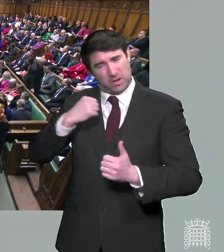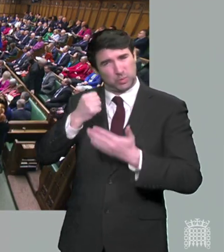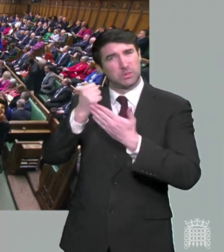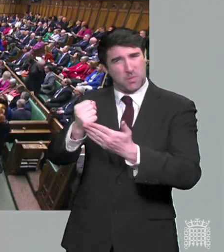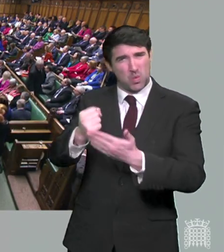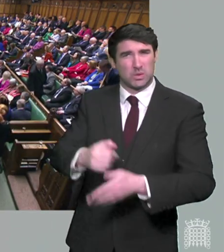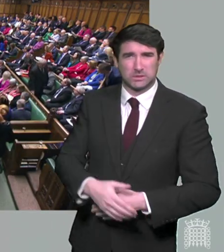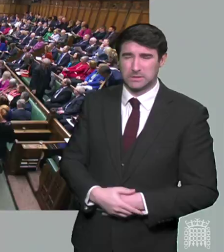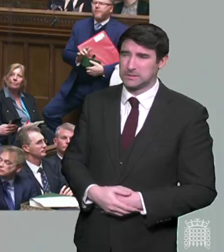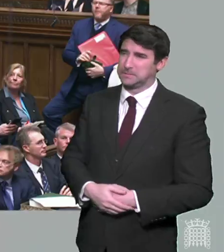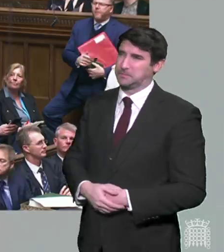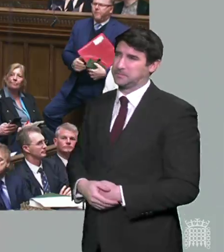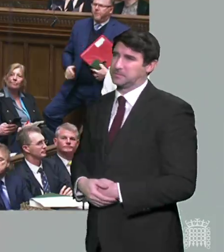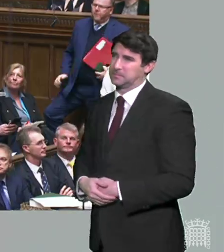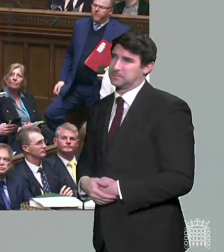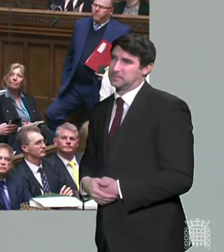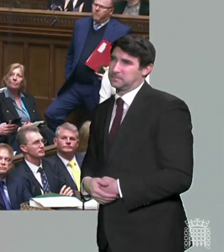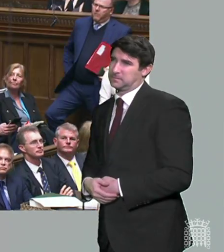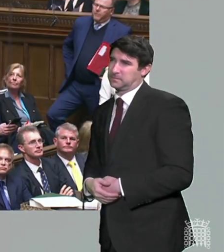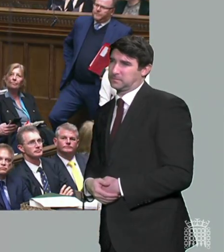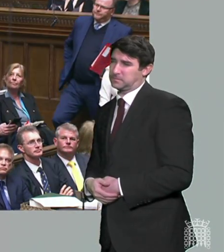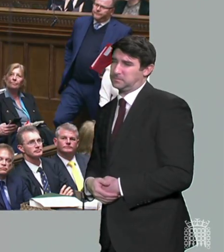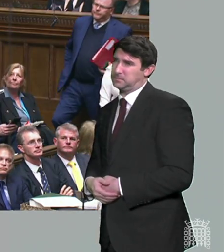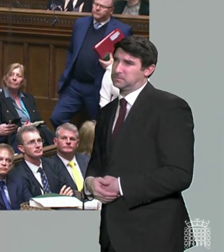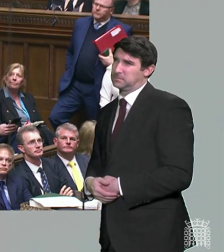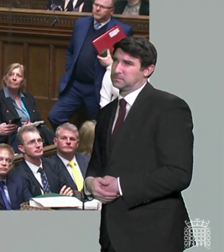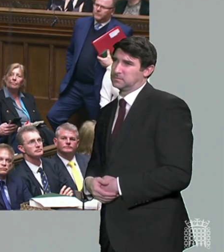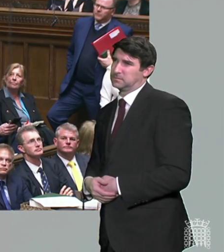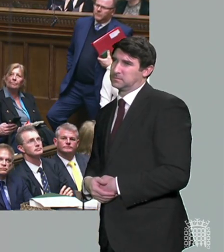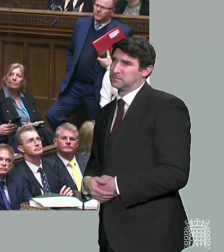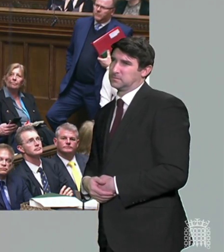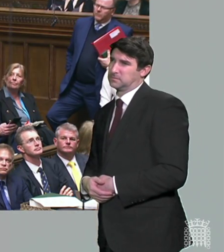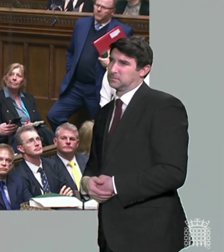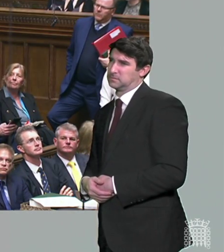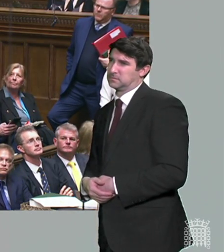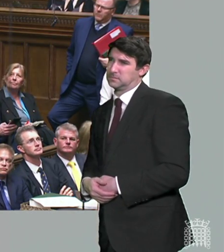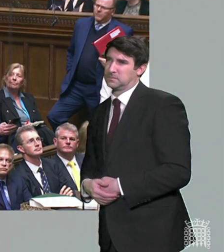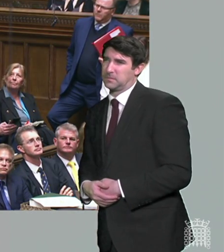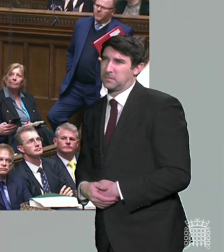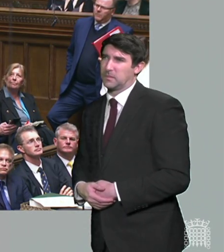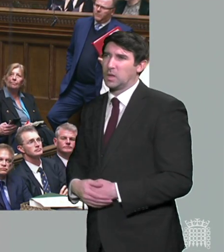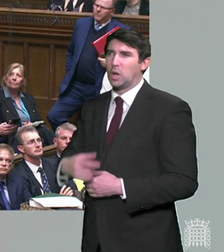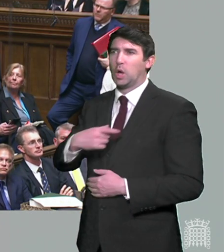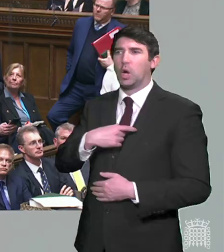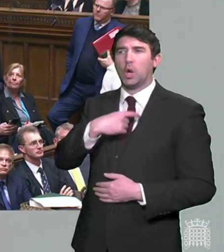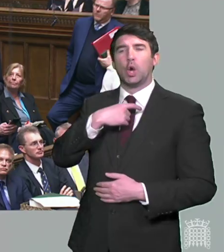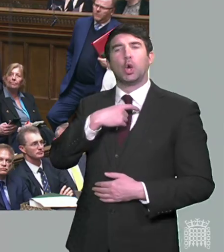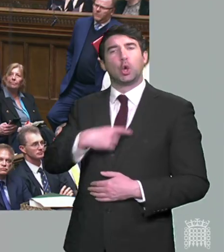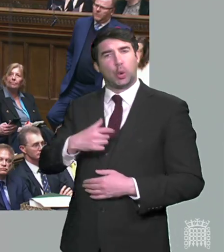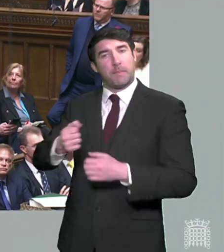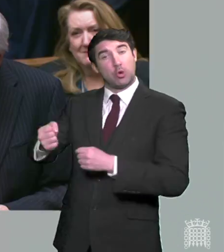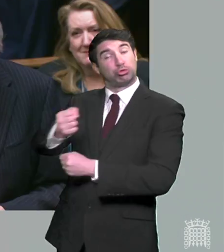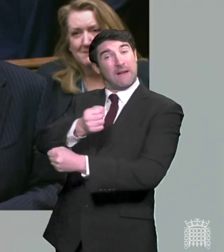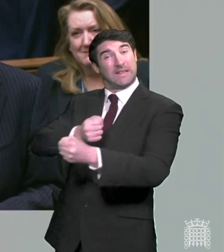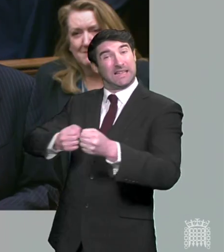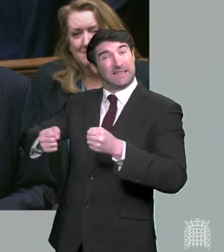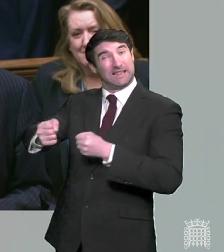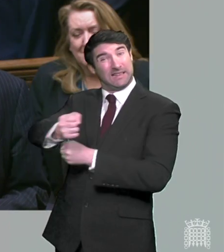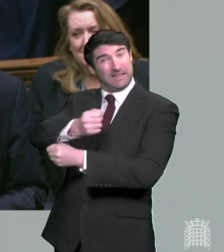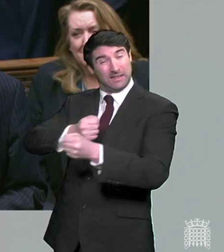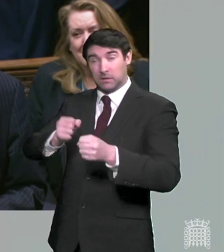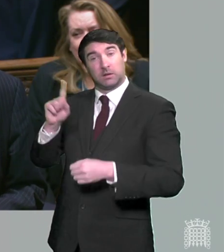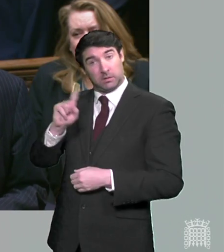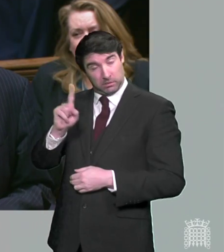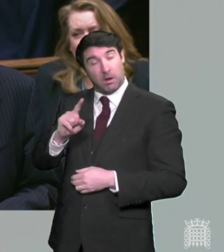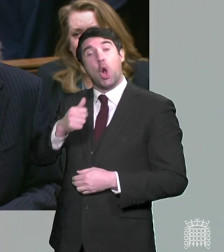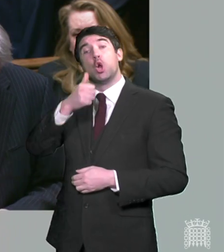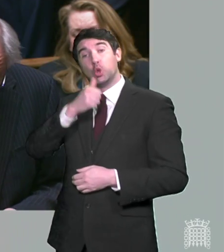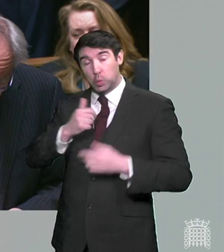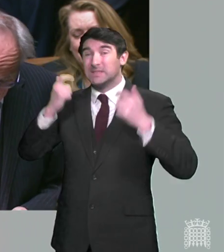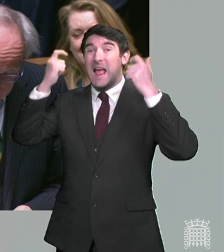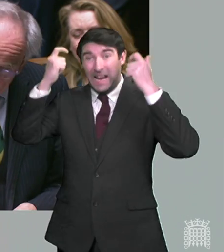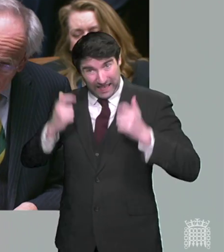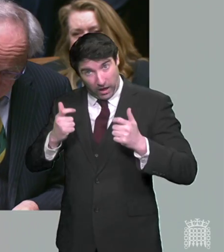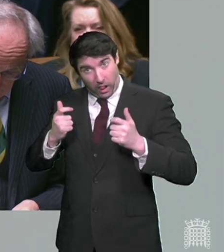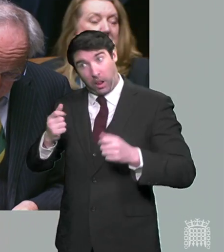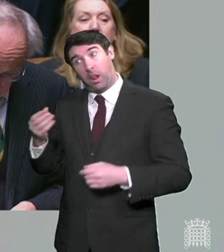Human trafficking is when people are moved legally from one place to another, often with the promise of a job, and are then forced into prostitution or labour exploitation.